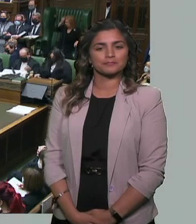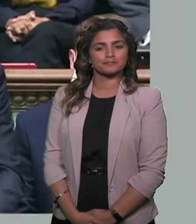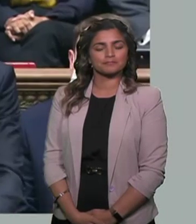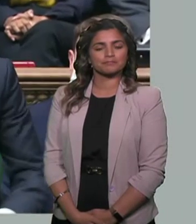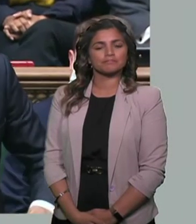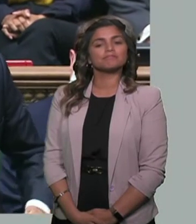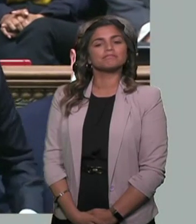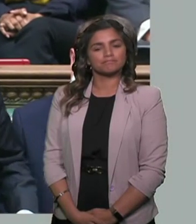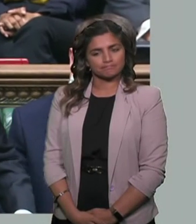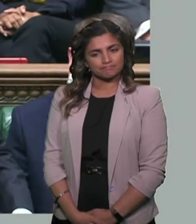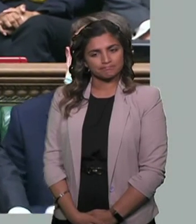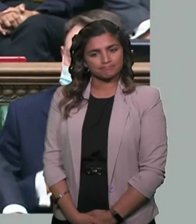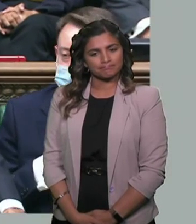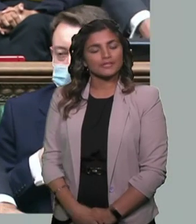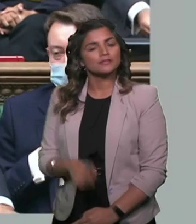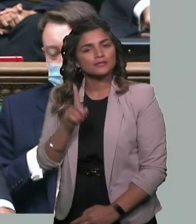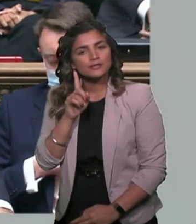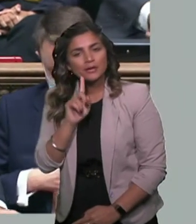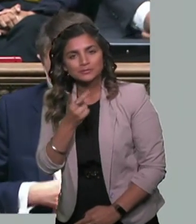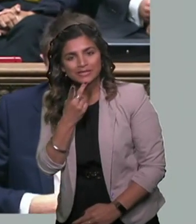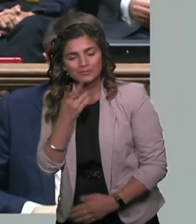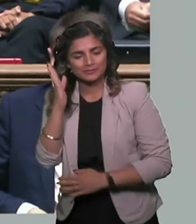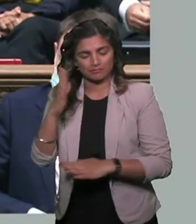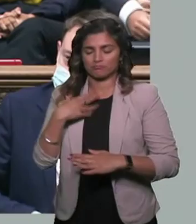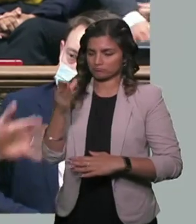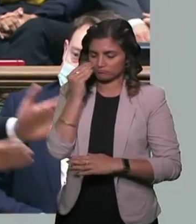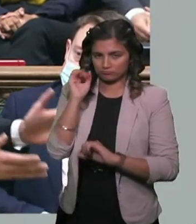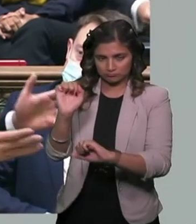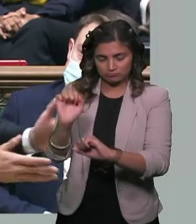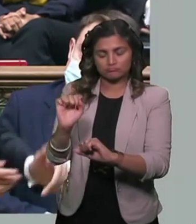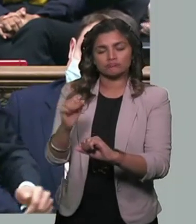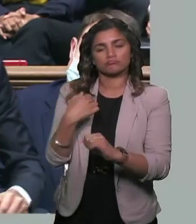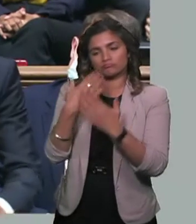Madam Deputy Speaker, I have heard your words and those of Mr Speaker.